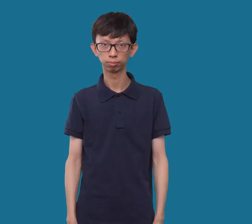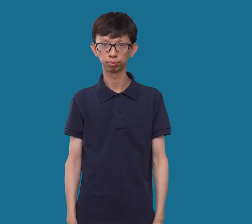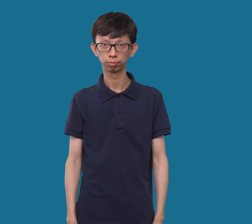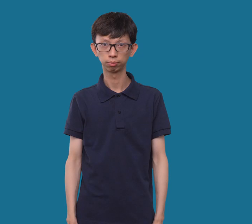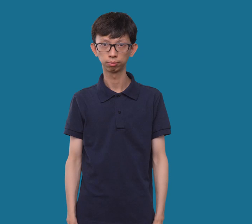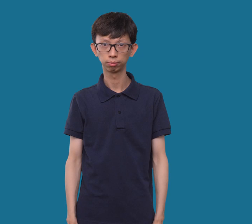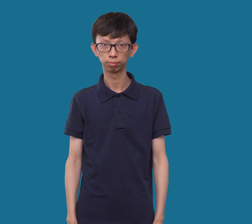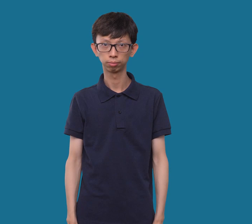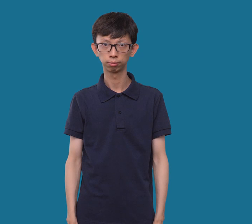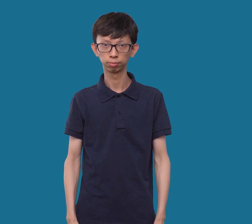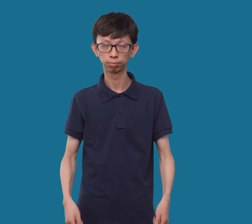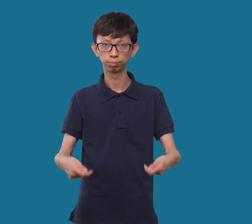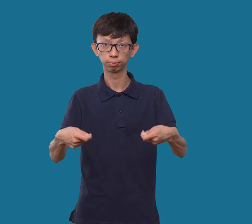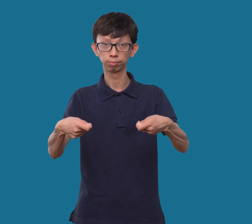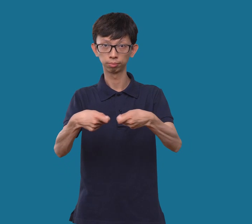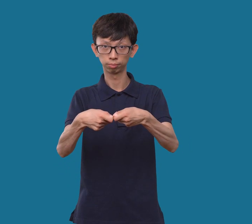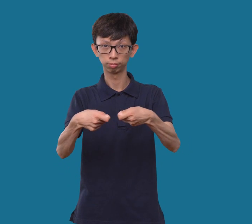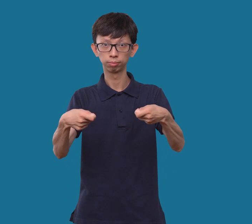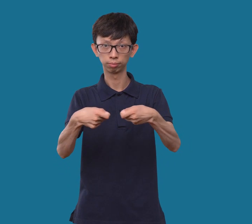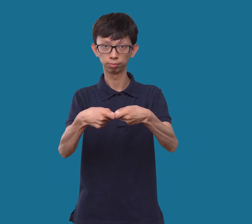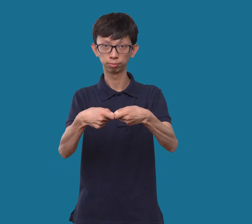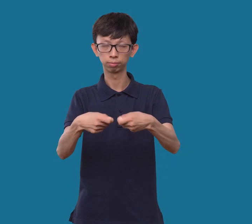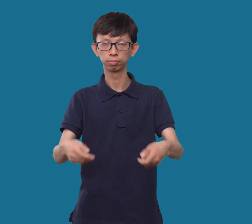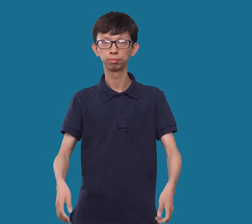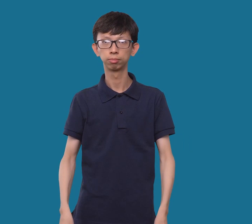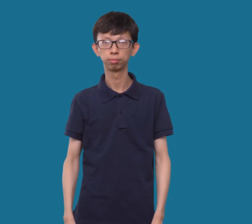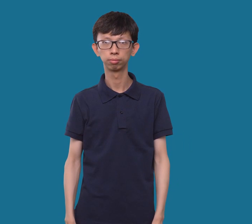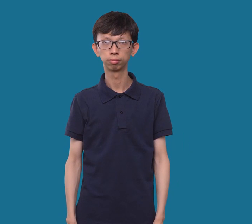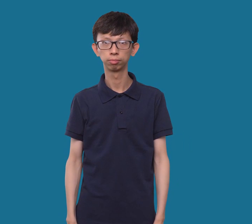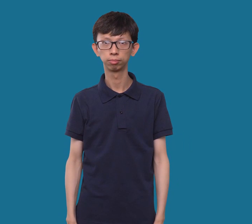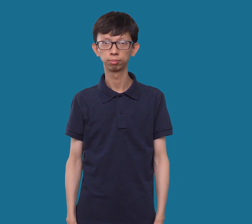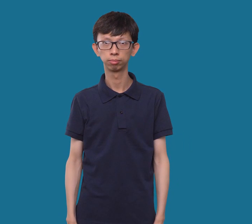lắp ráp